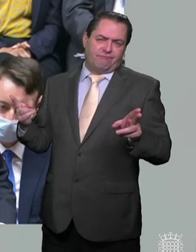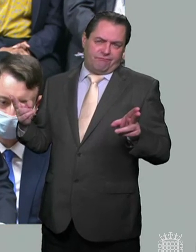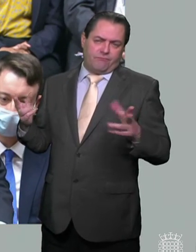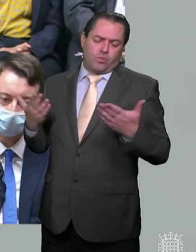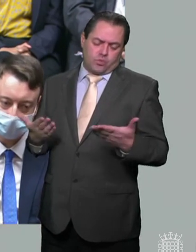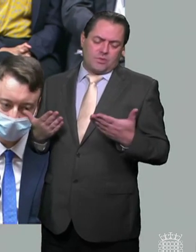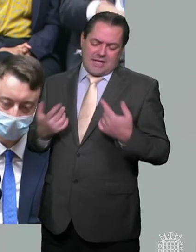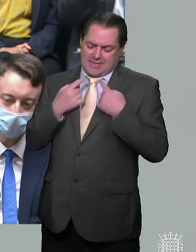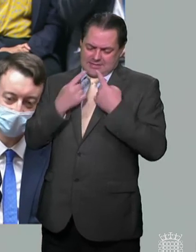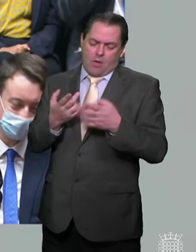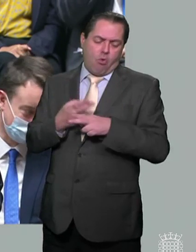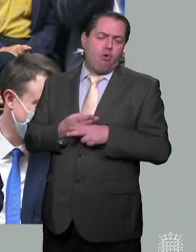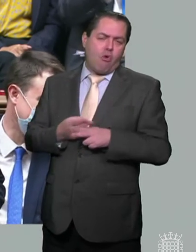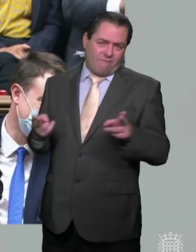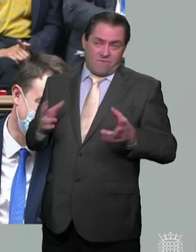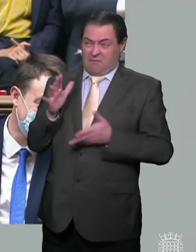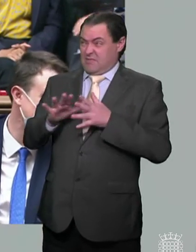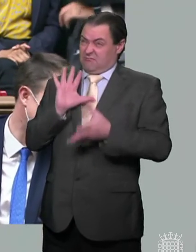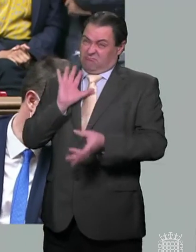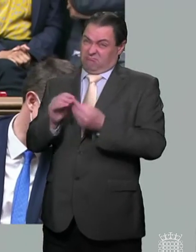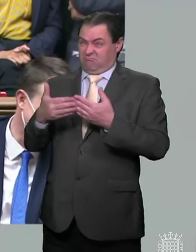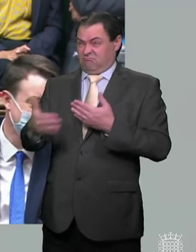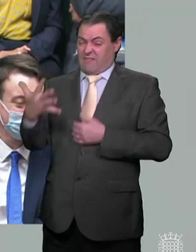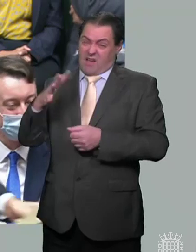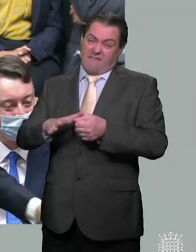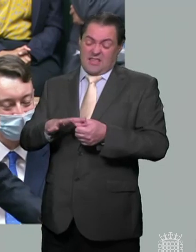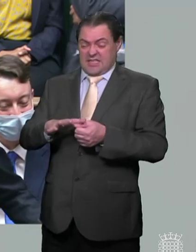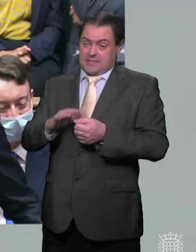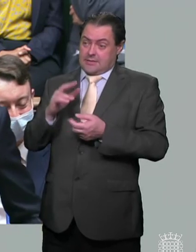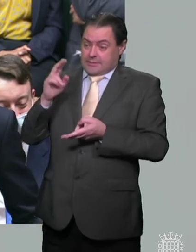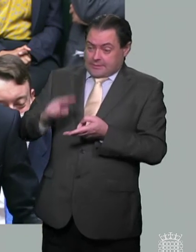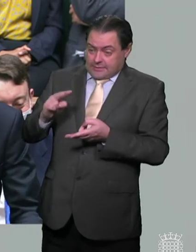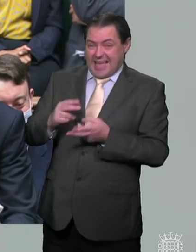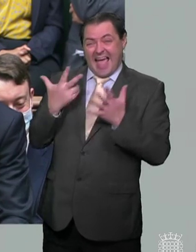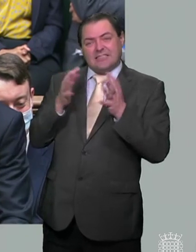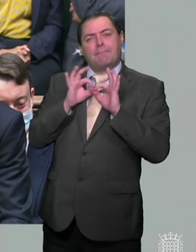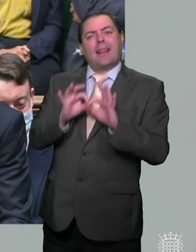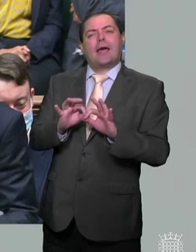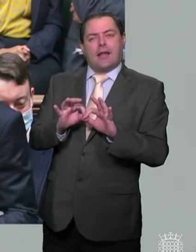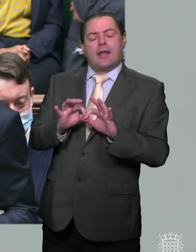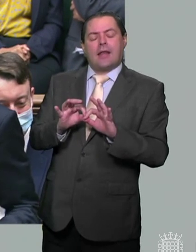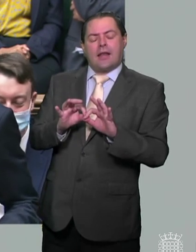That is a saving over the next five years of almost £8 billion.